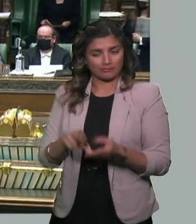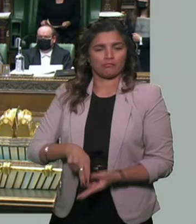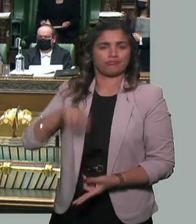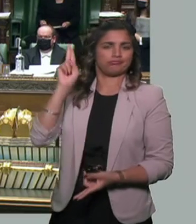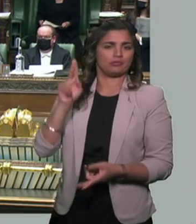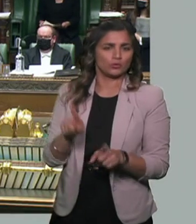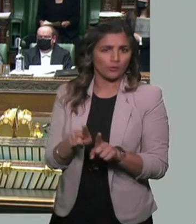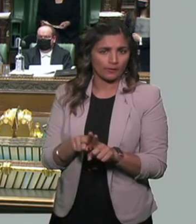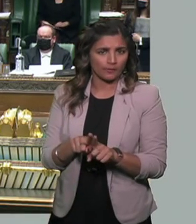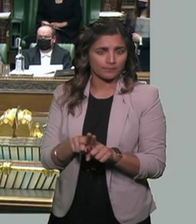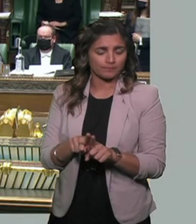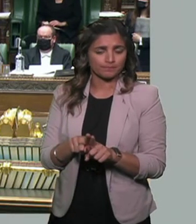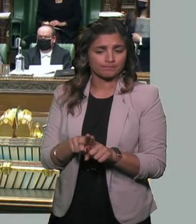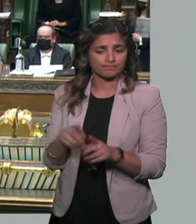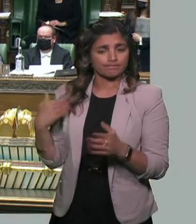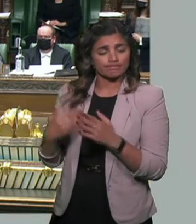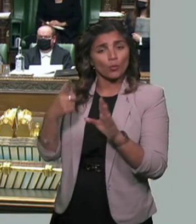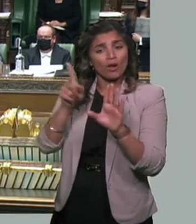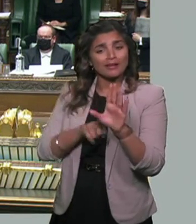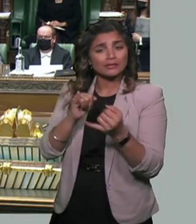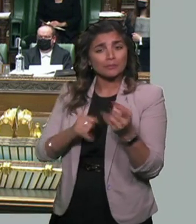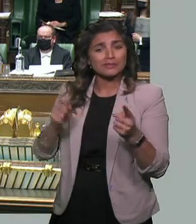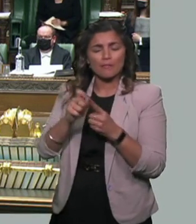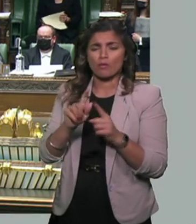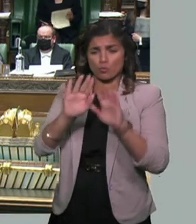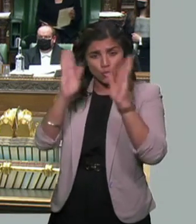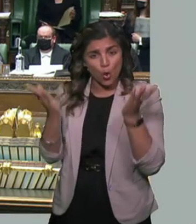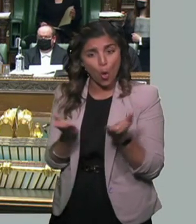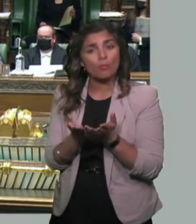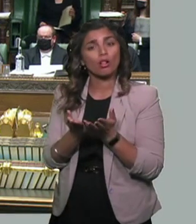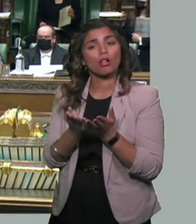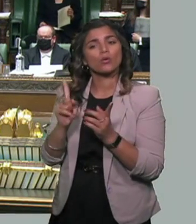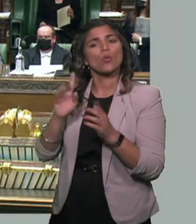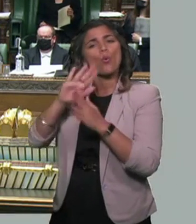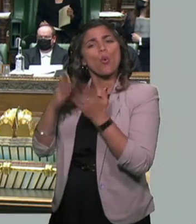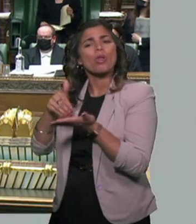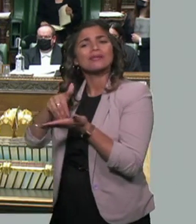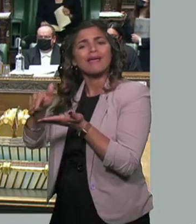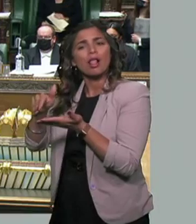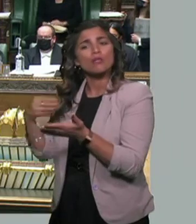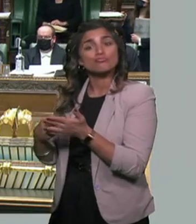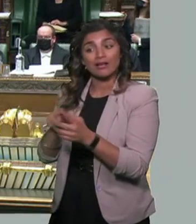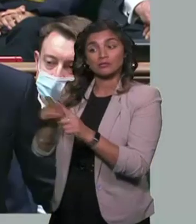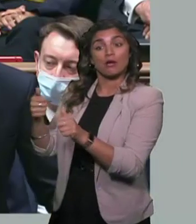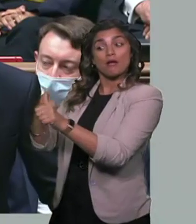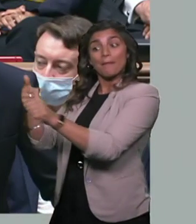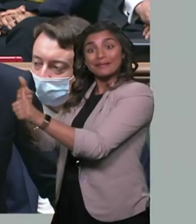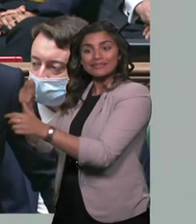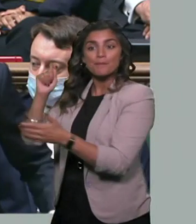In the year to September, the global wholesale price of oil, coal and gas combined has more than doubled.